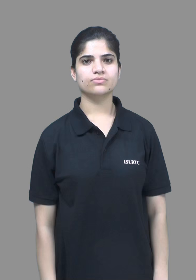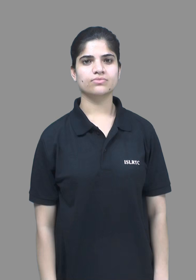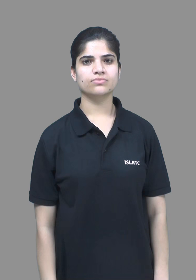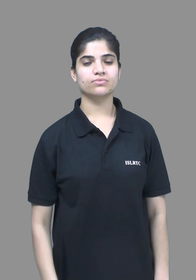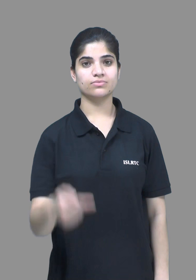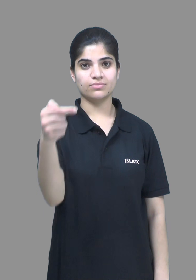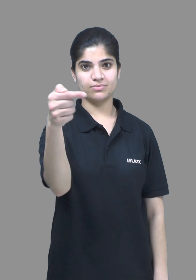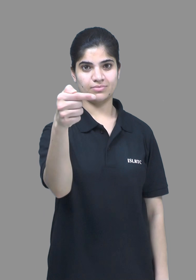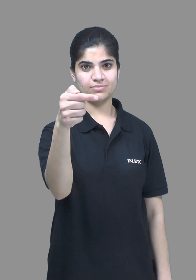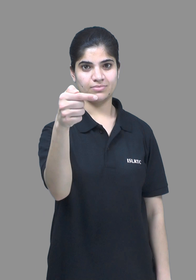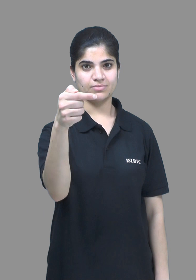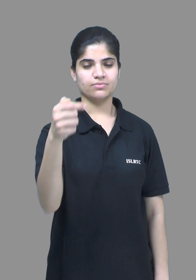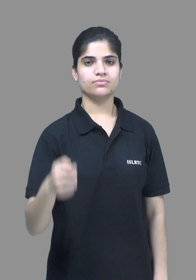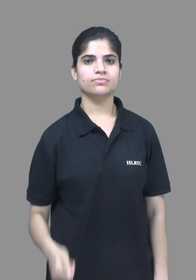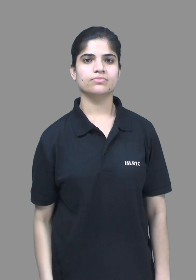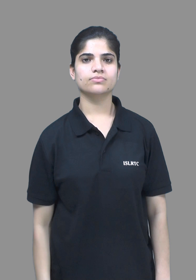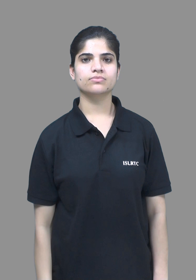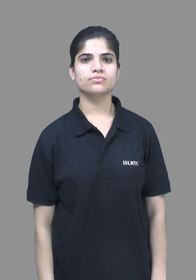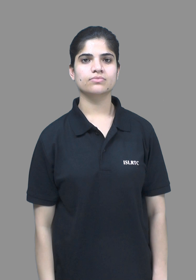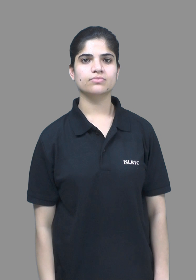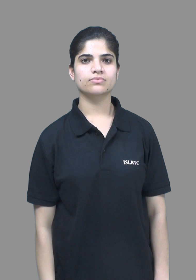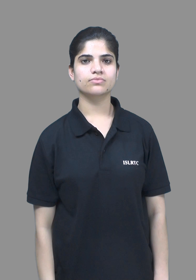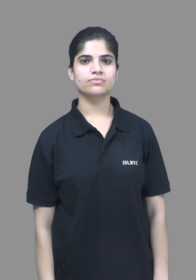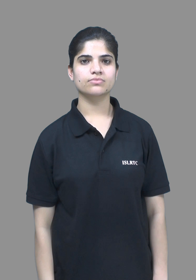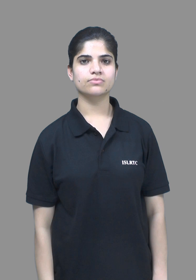Subtract